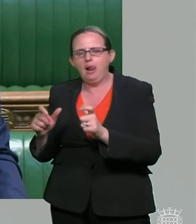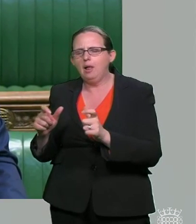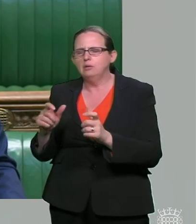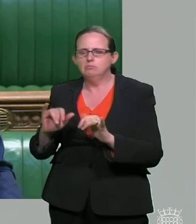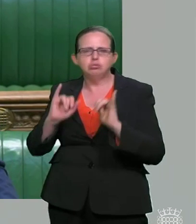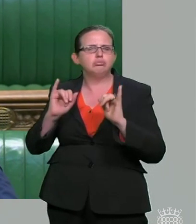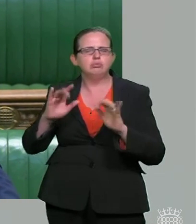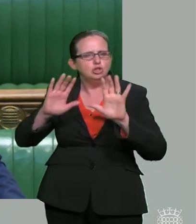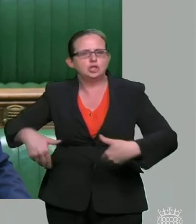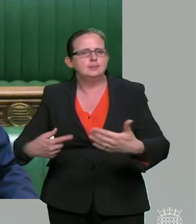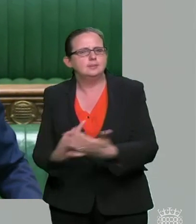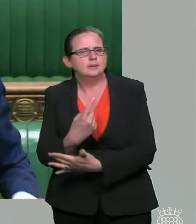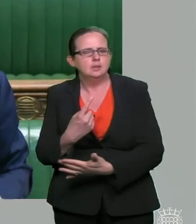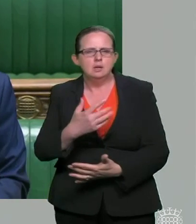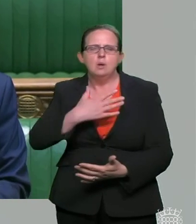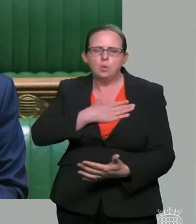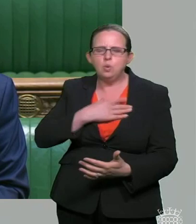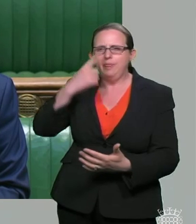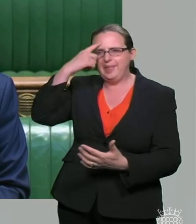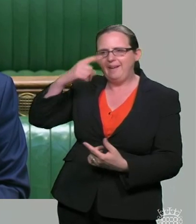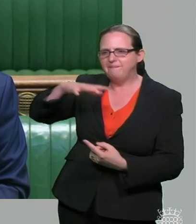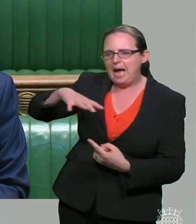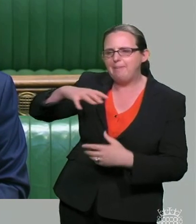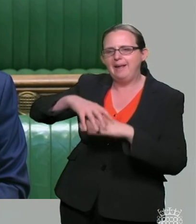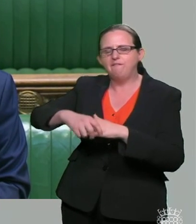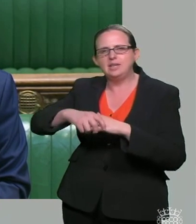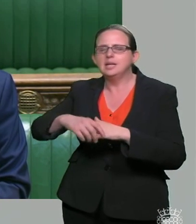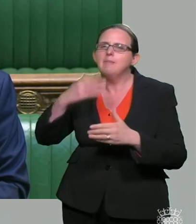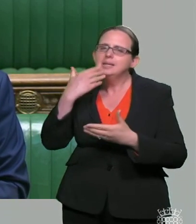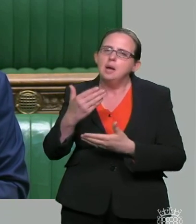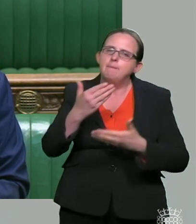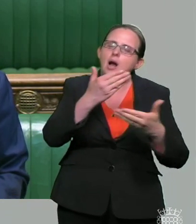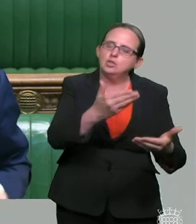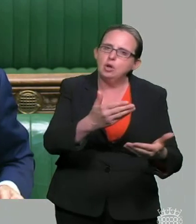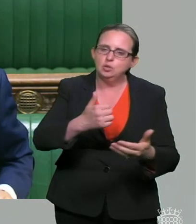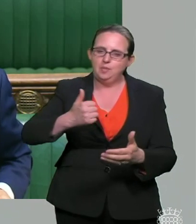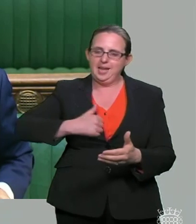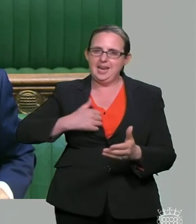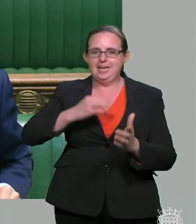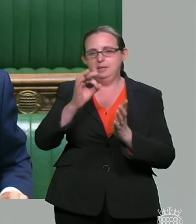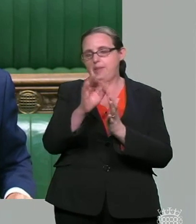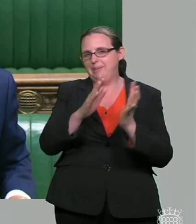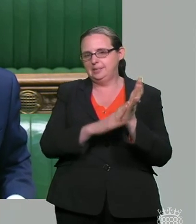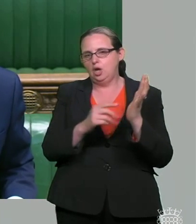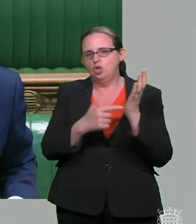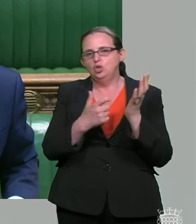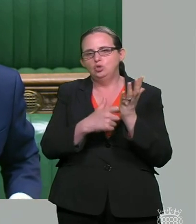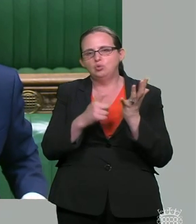May I ask the Prime Minister to pass on our thoughts and condolences to the Canadian Prime Minister when he sees him later this week?